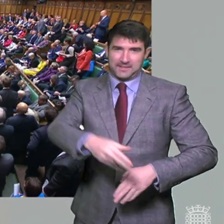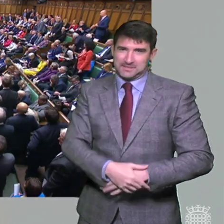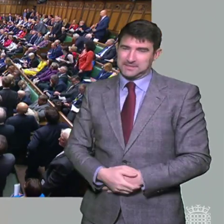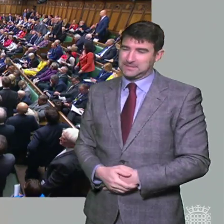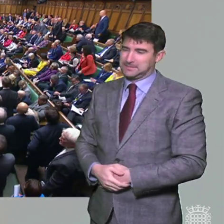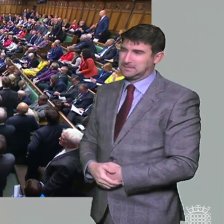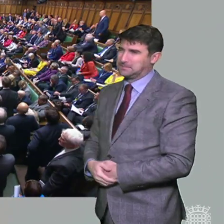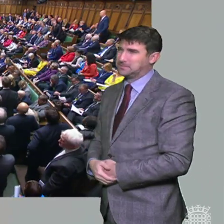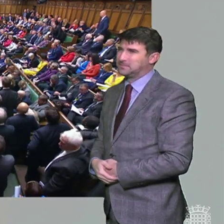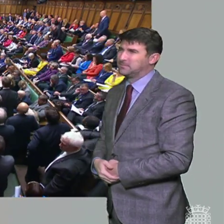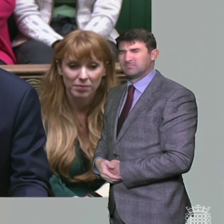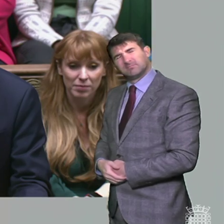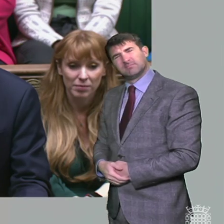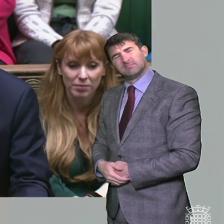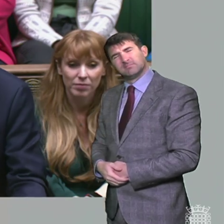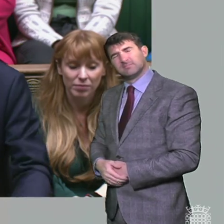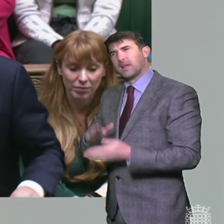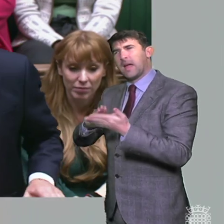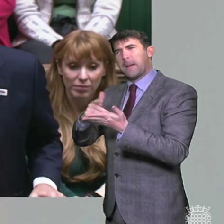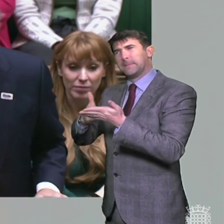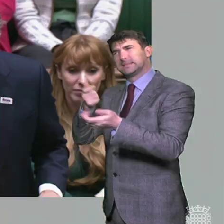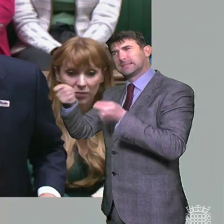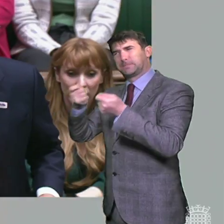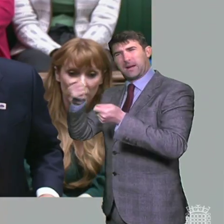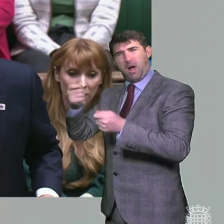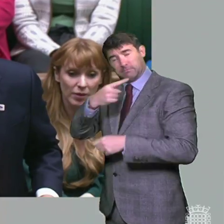The Prime Minister says he will protect the most vulnerable. Let us test that.